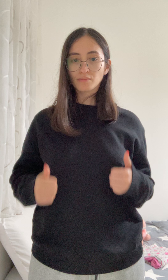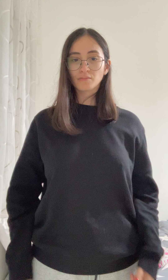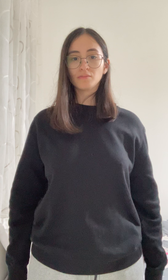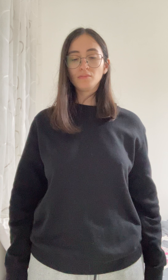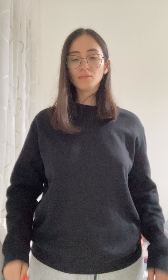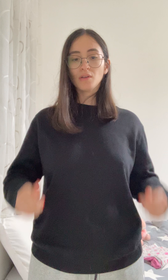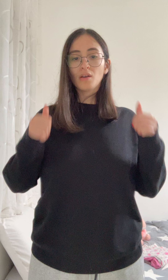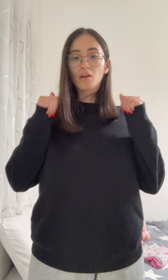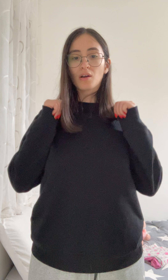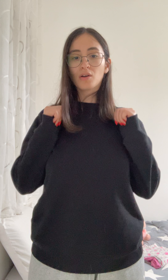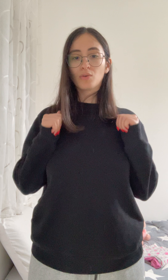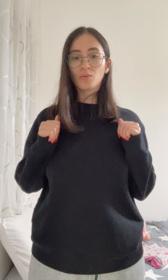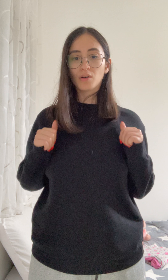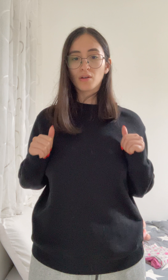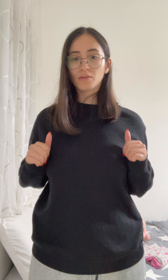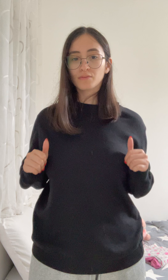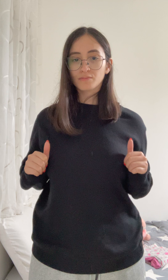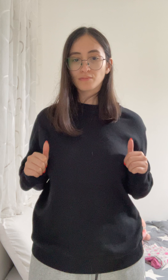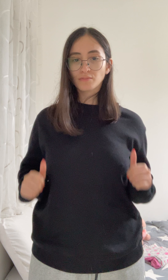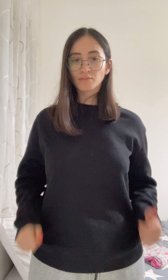רגוע